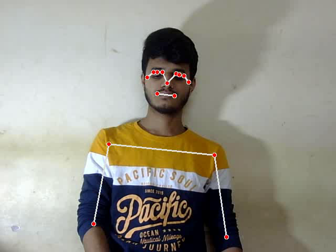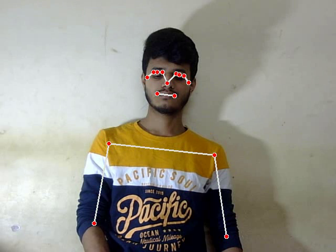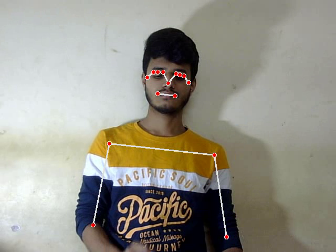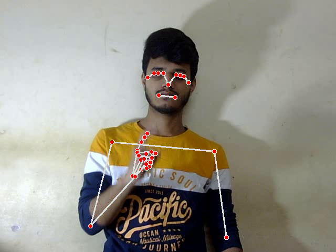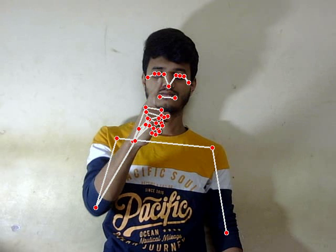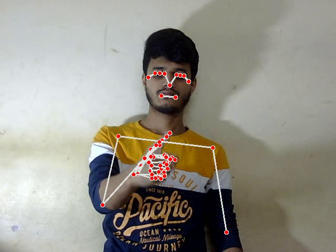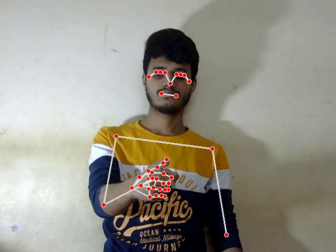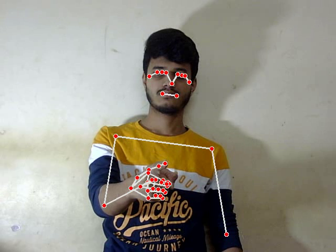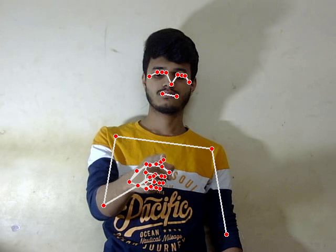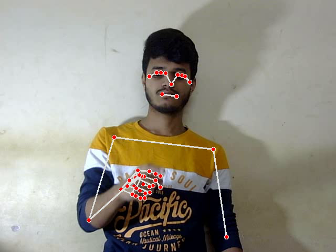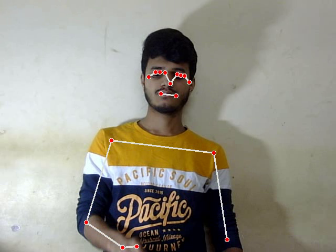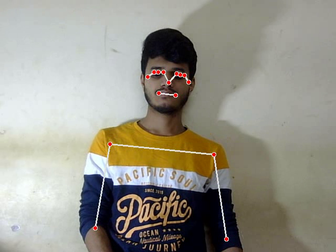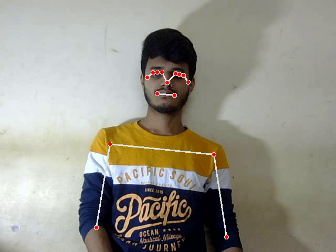you